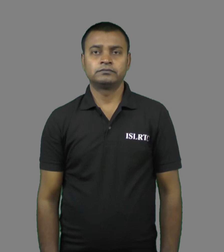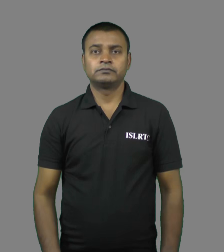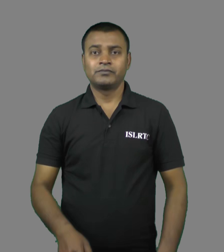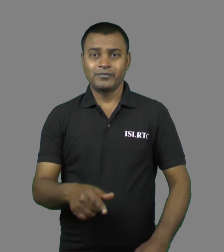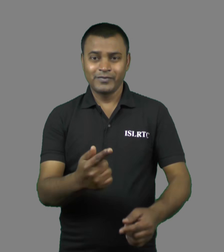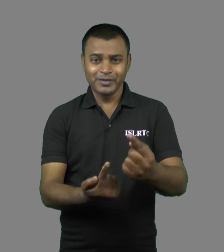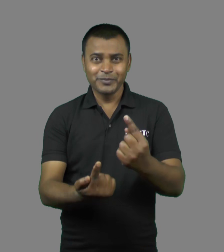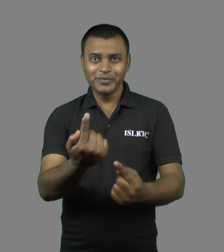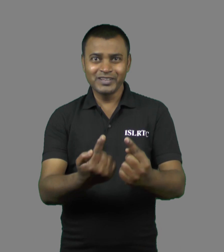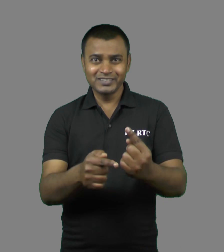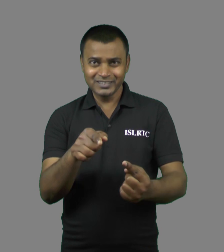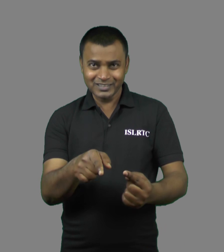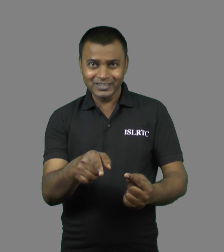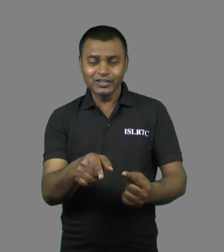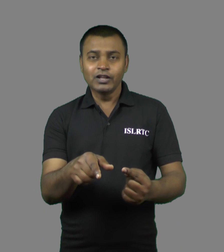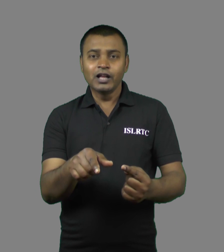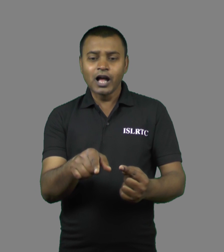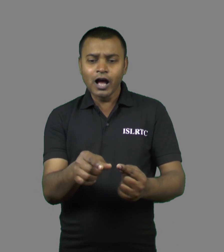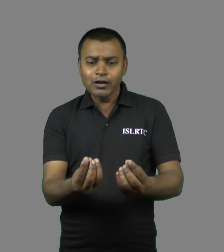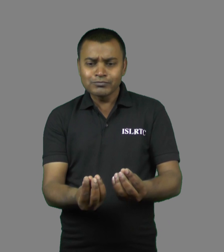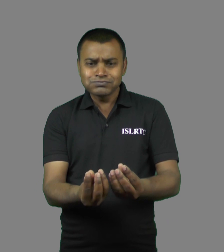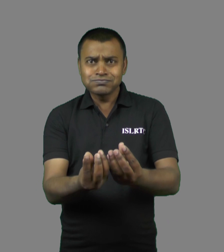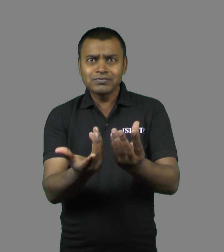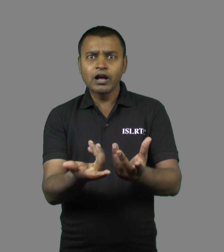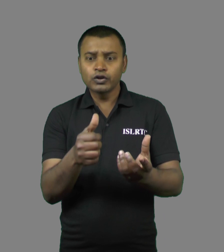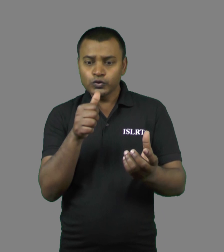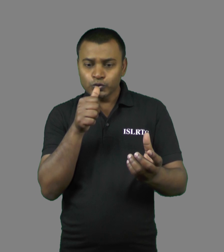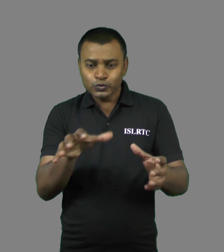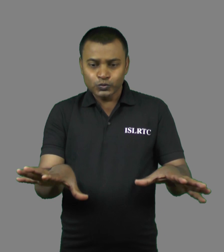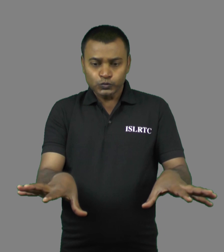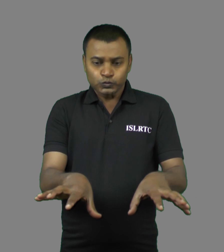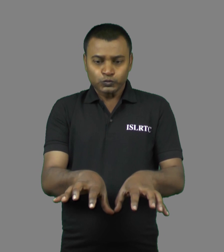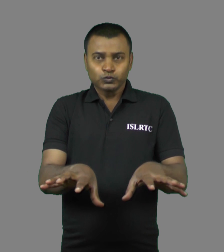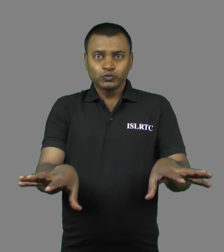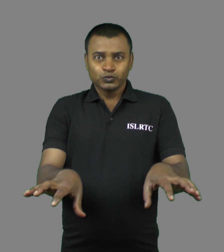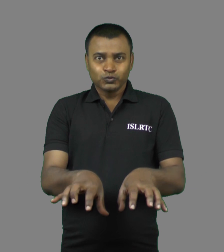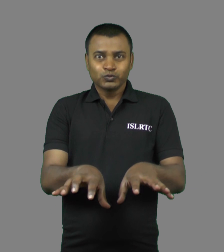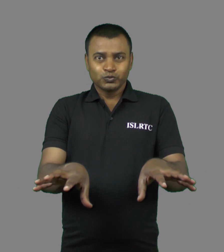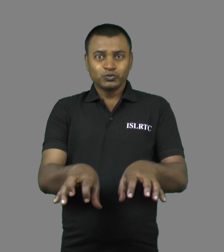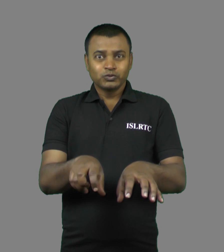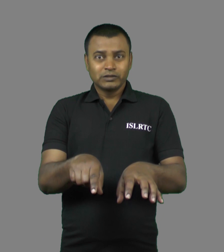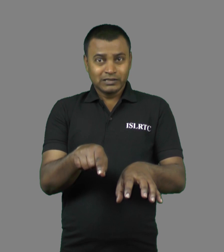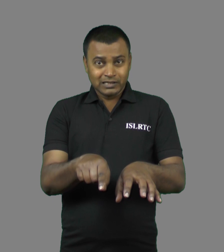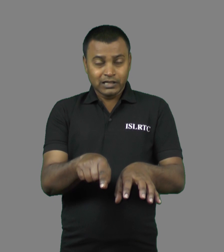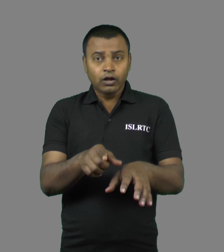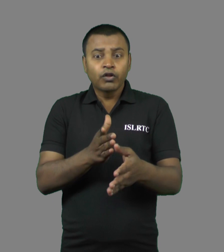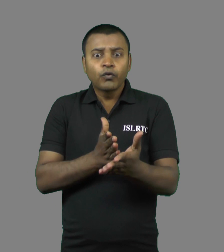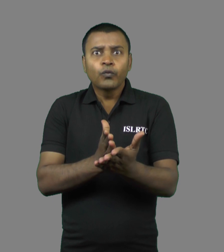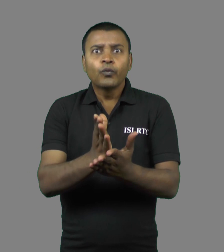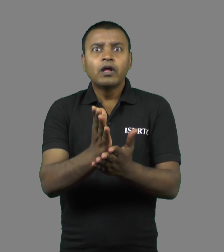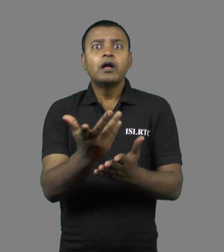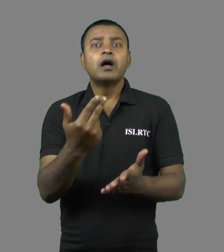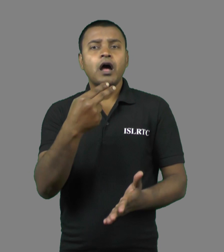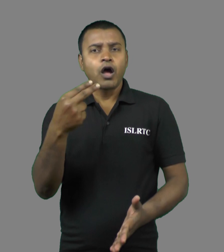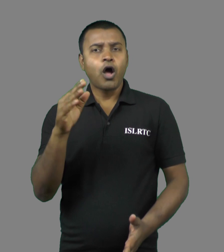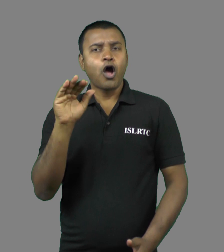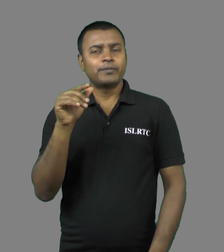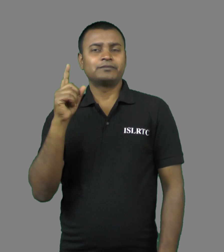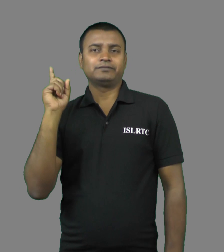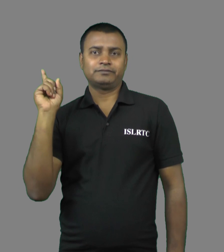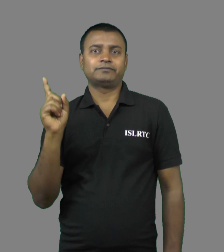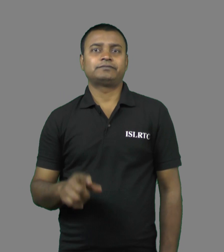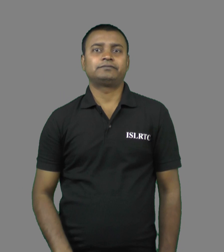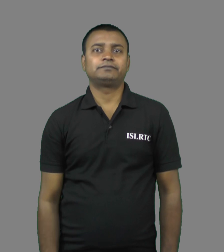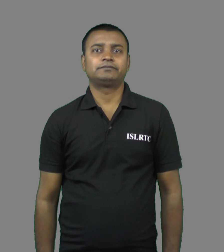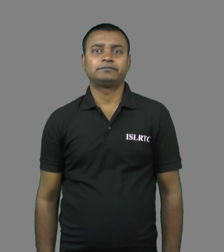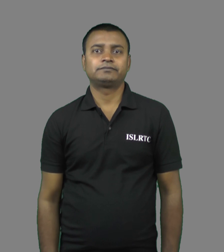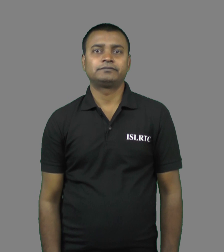Absorption of Water